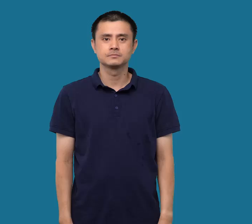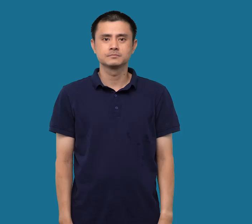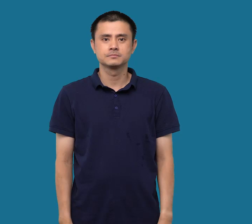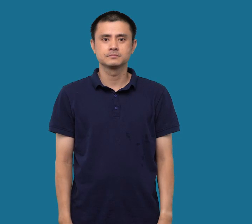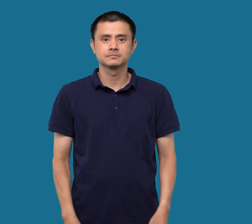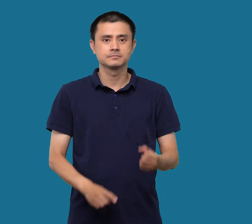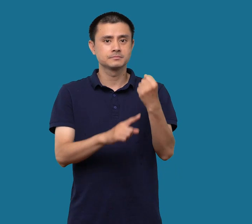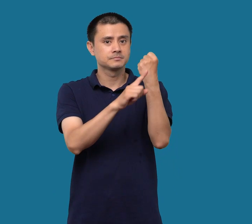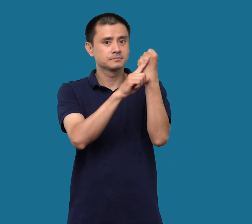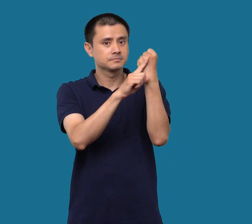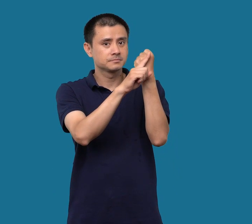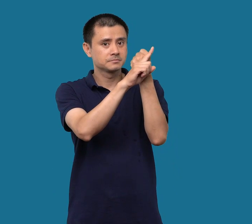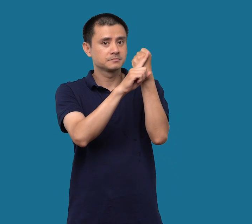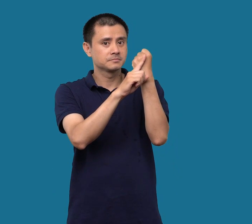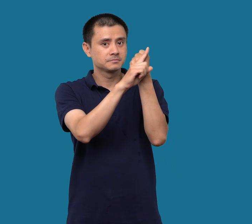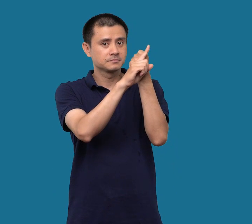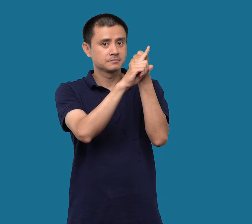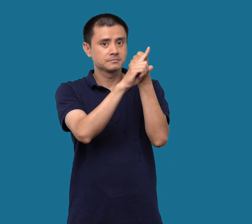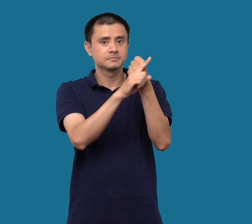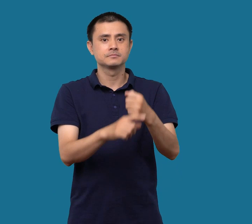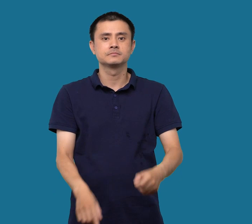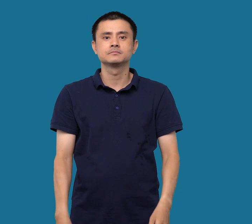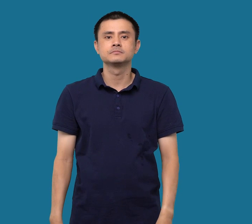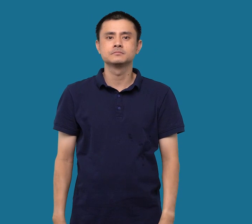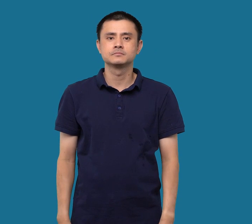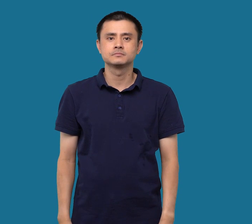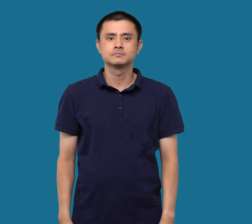Hà Giang